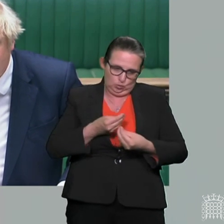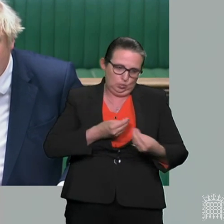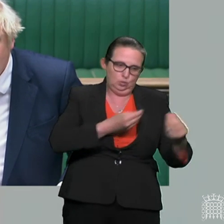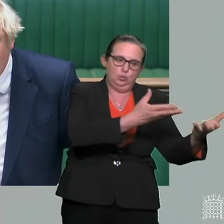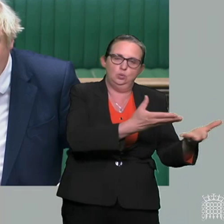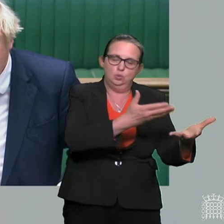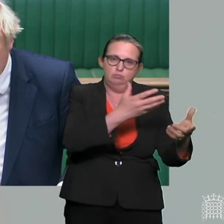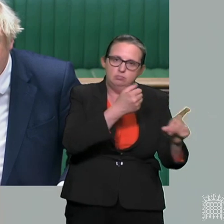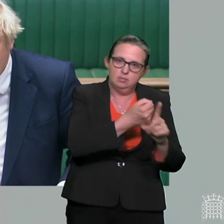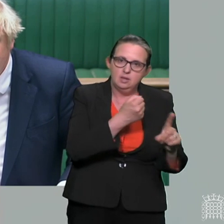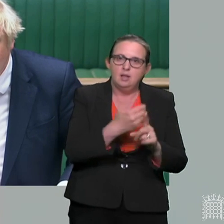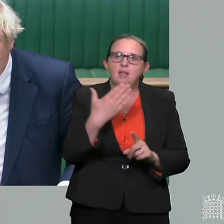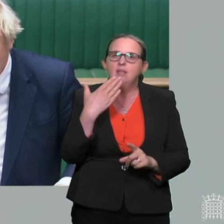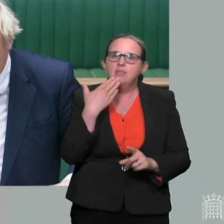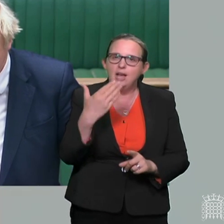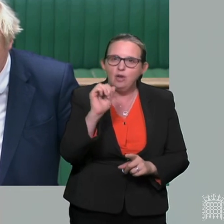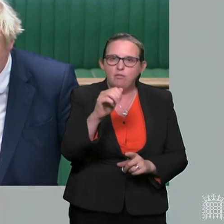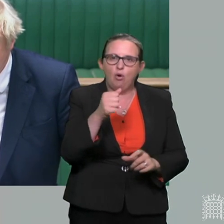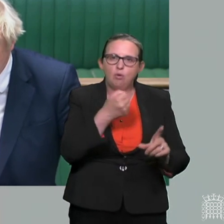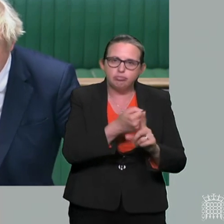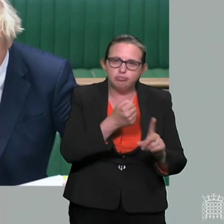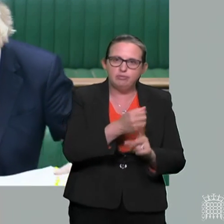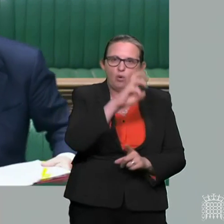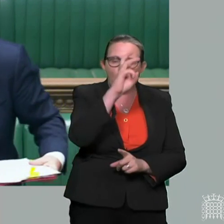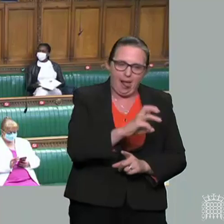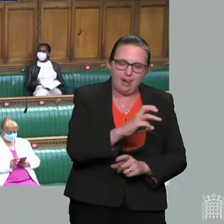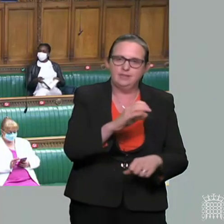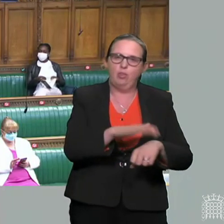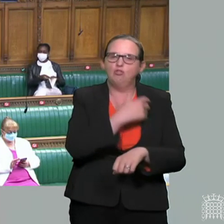I thank her for campaigning for Wales and for the Green Man festival.